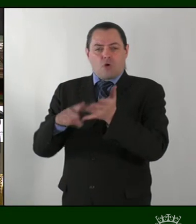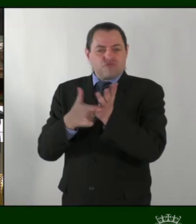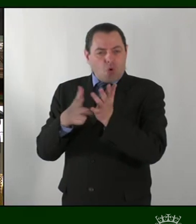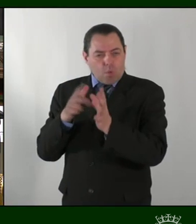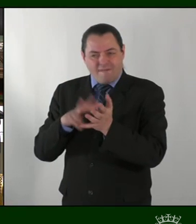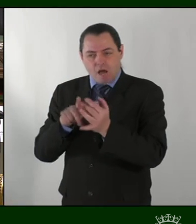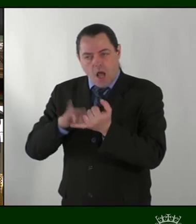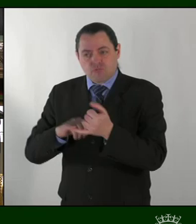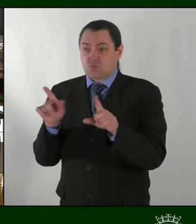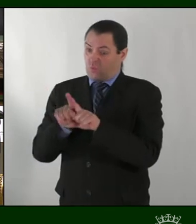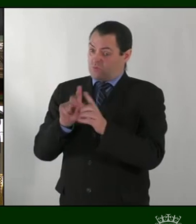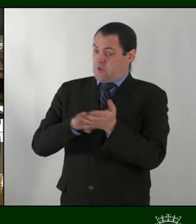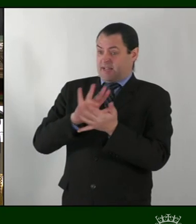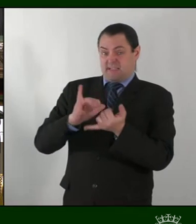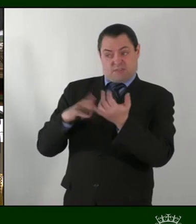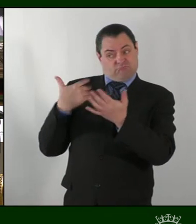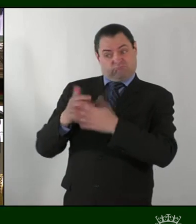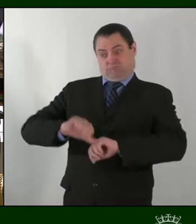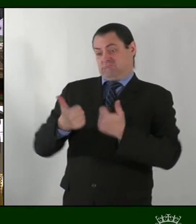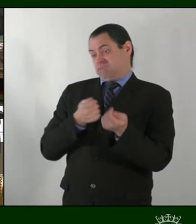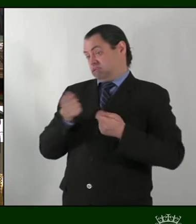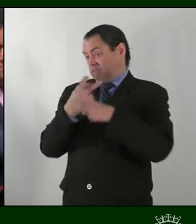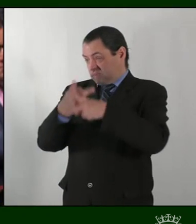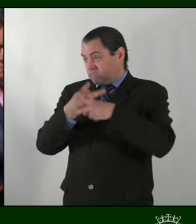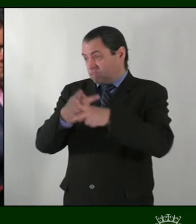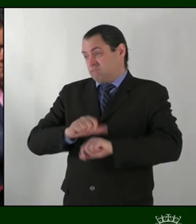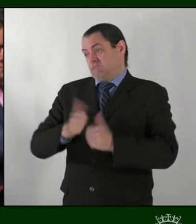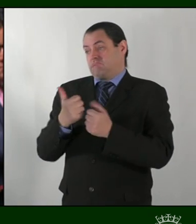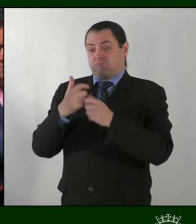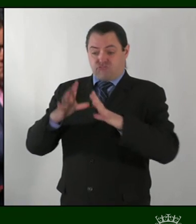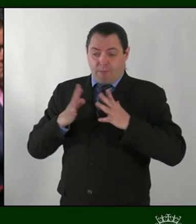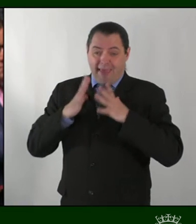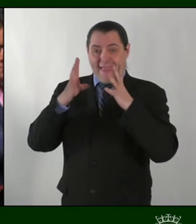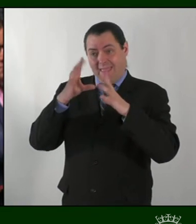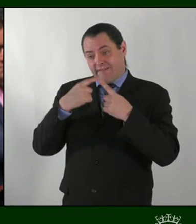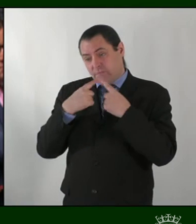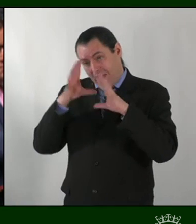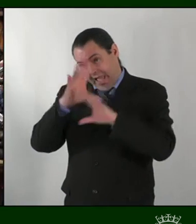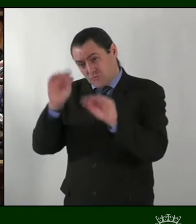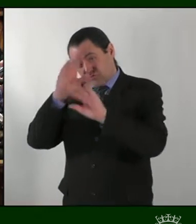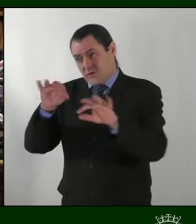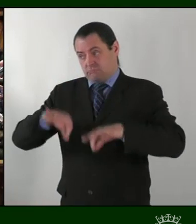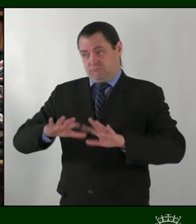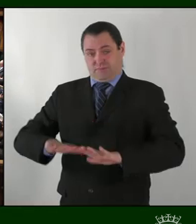Indeed, our NHS has so far done an outstanding job in preparing and informing the country.